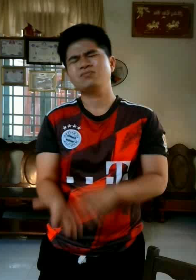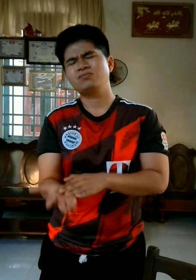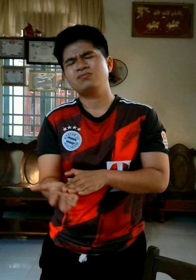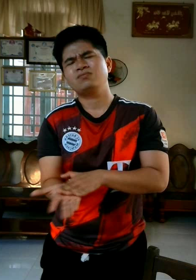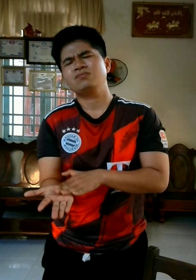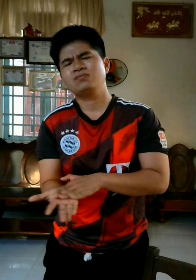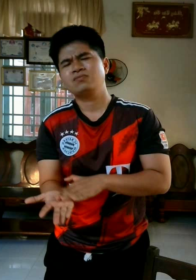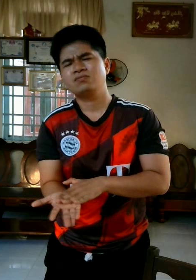xin loi